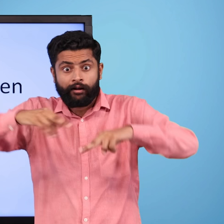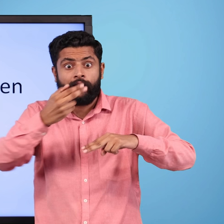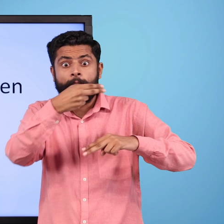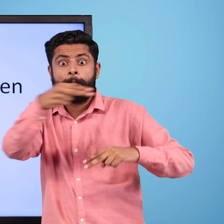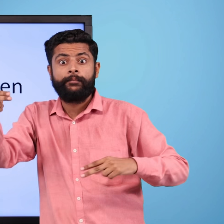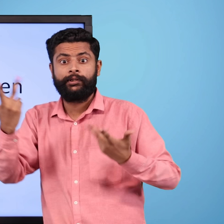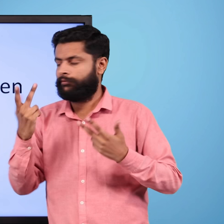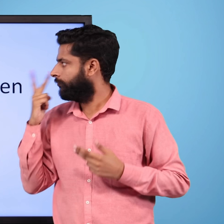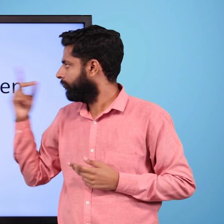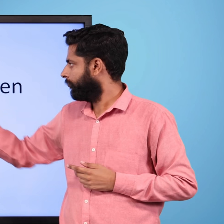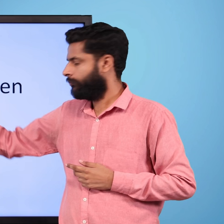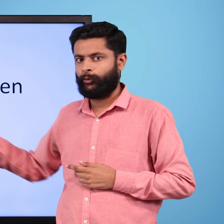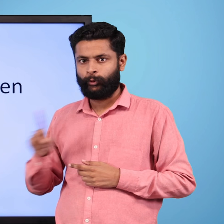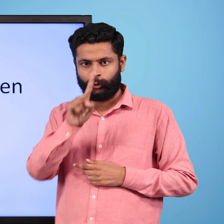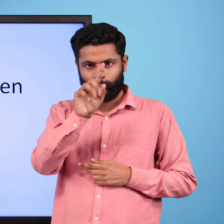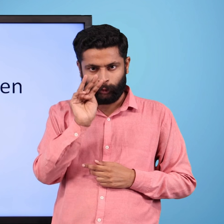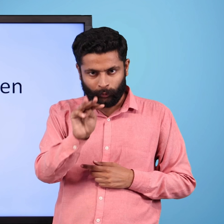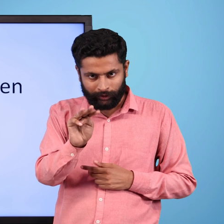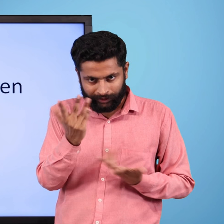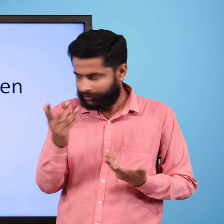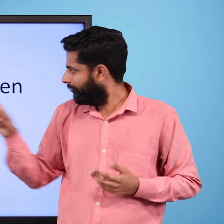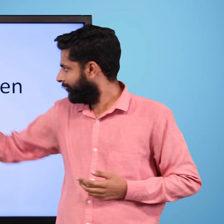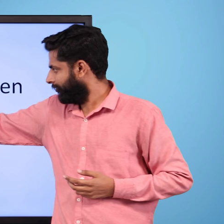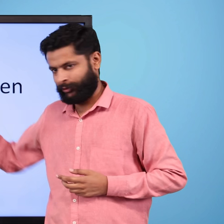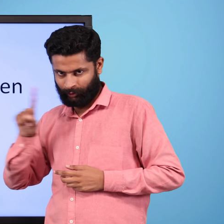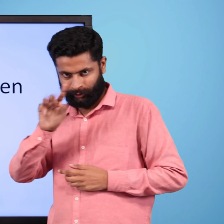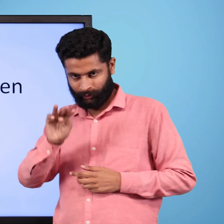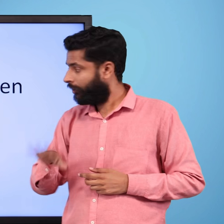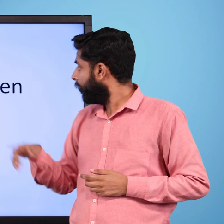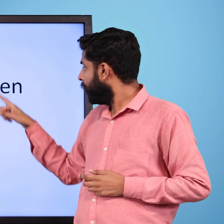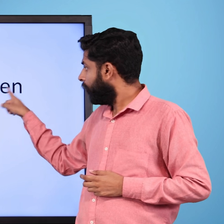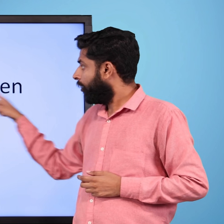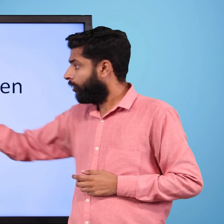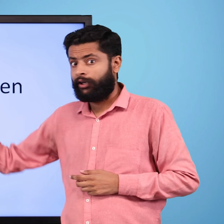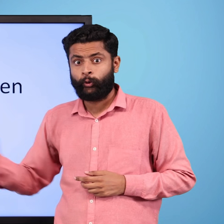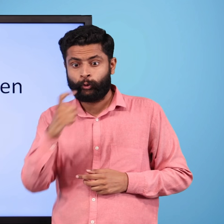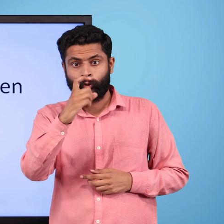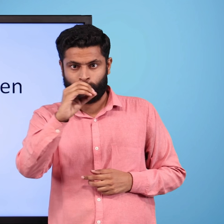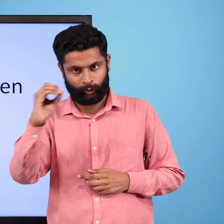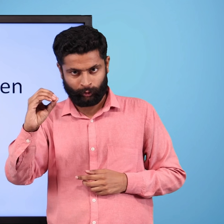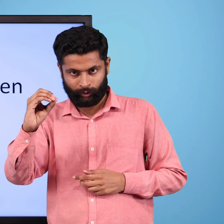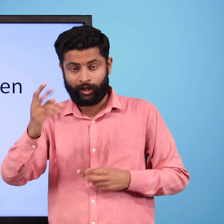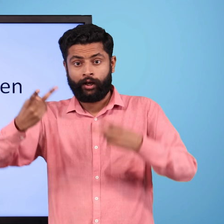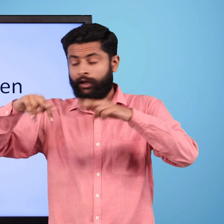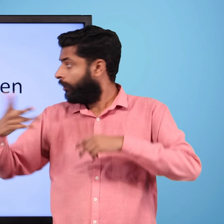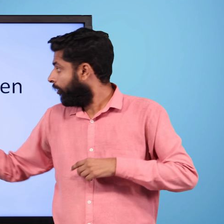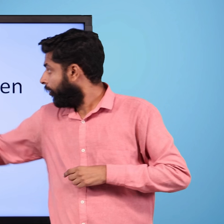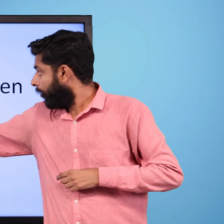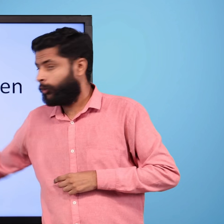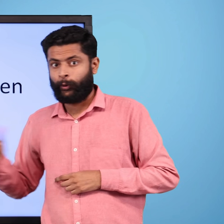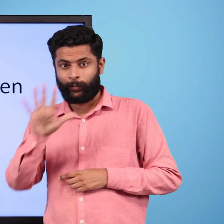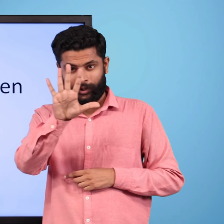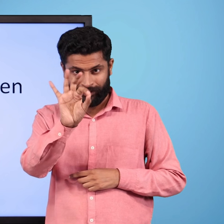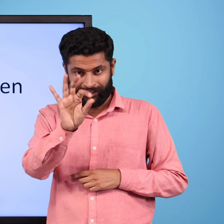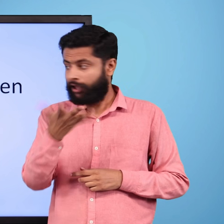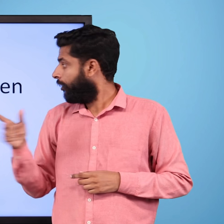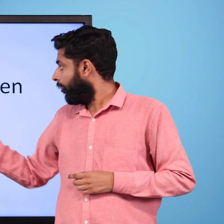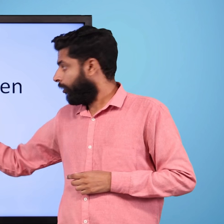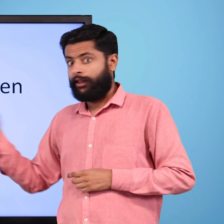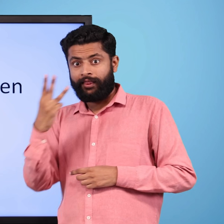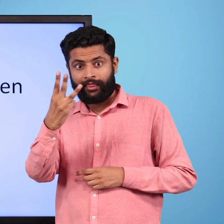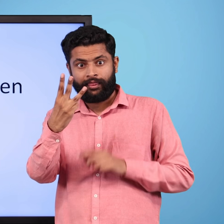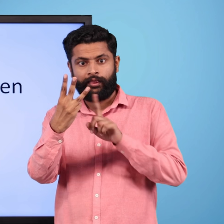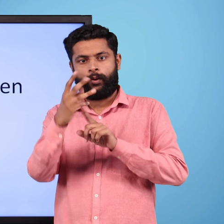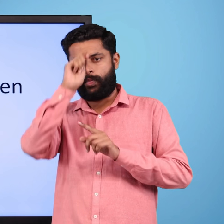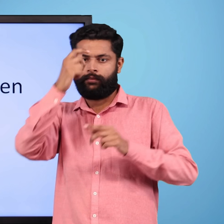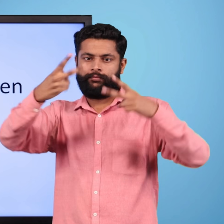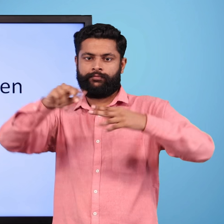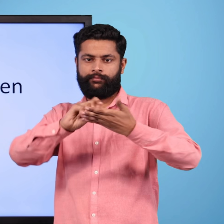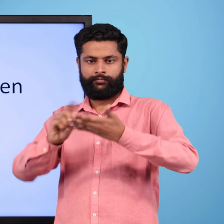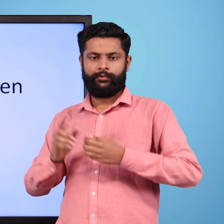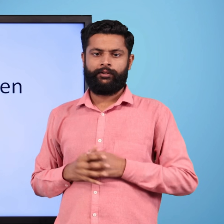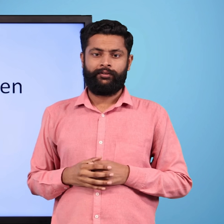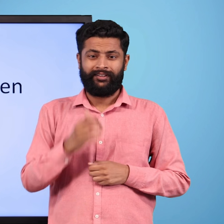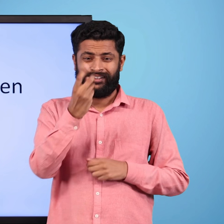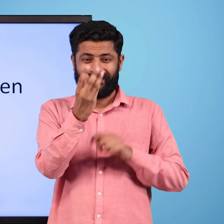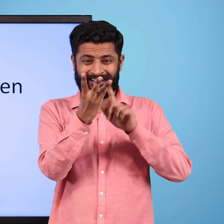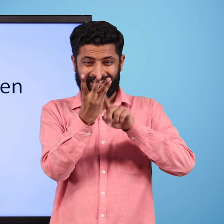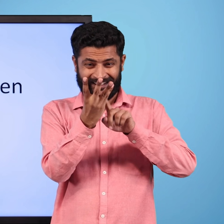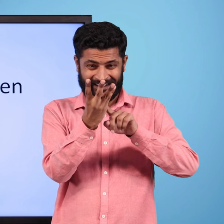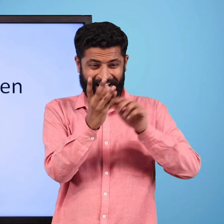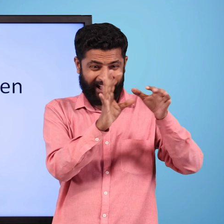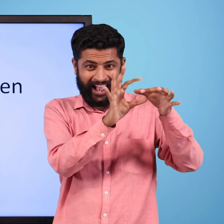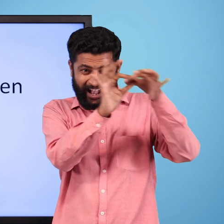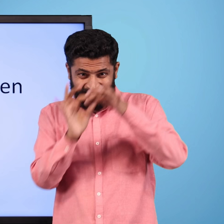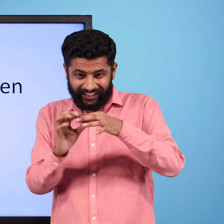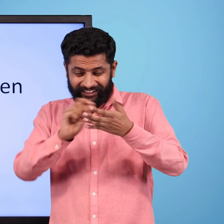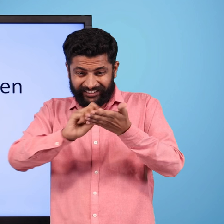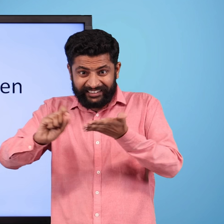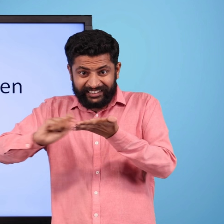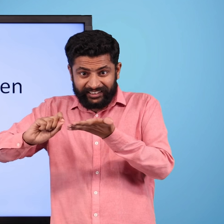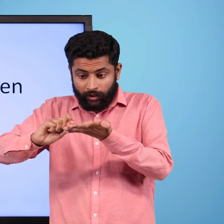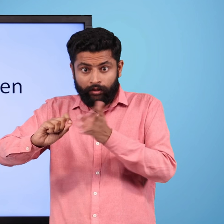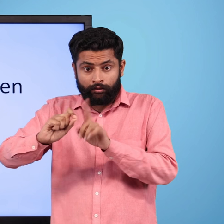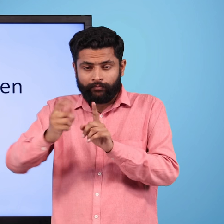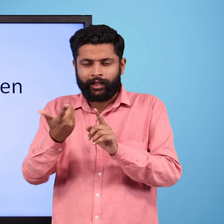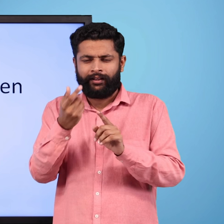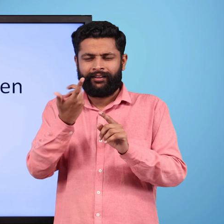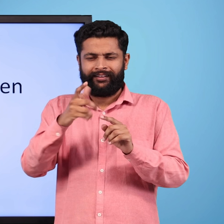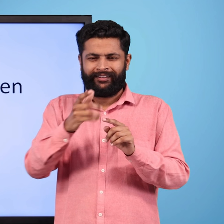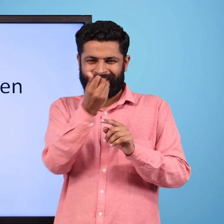is one thousand seven hundred fifty three. When writing number names, we do not use commas.